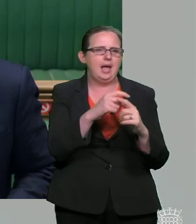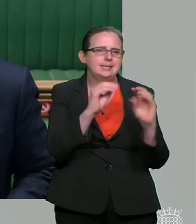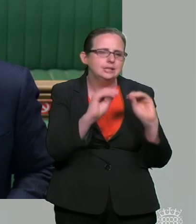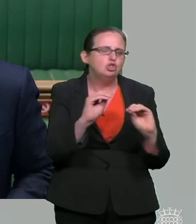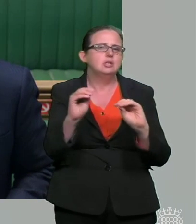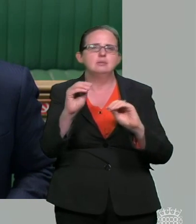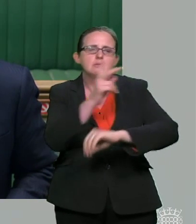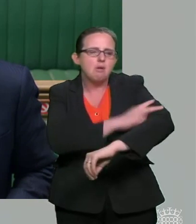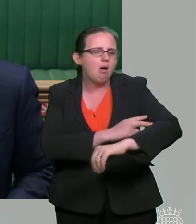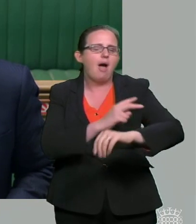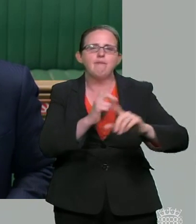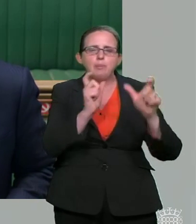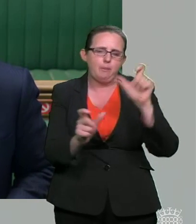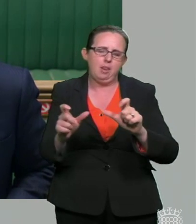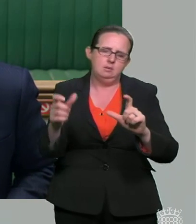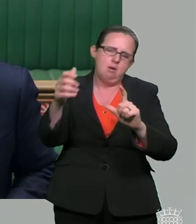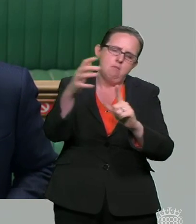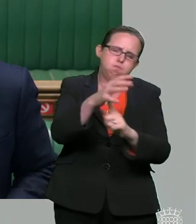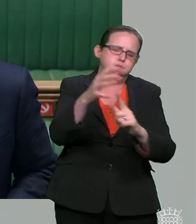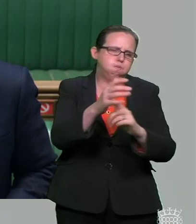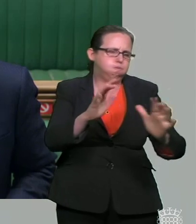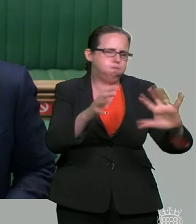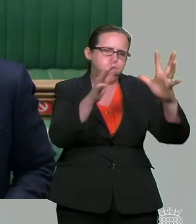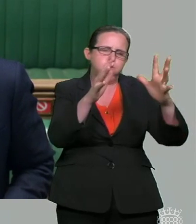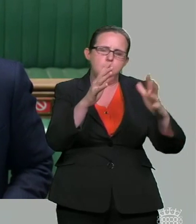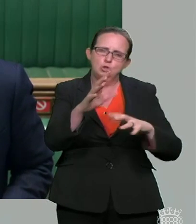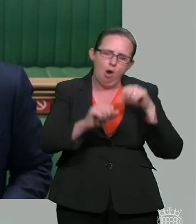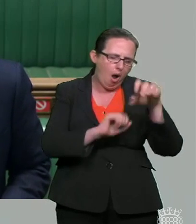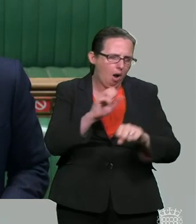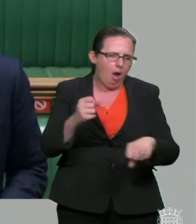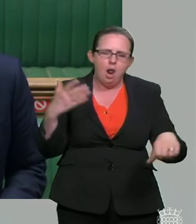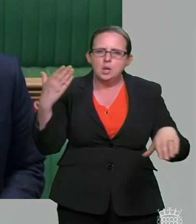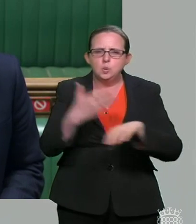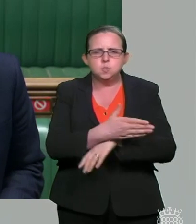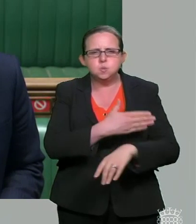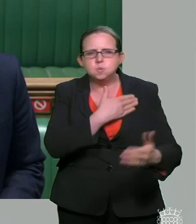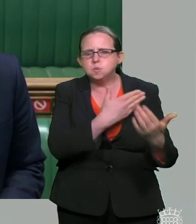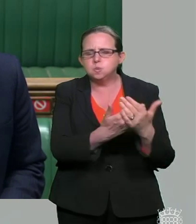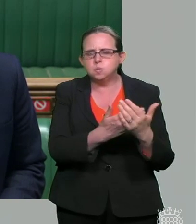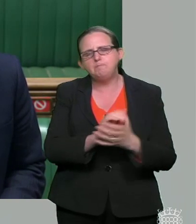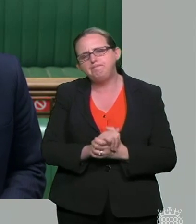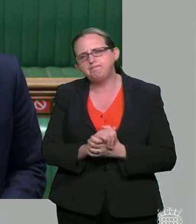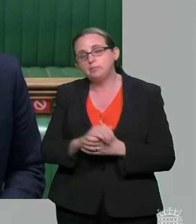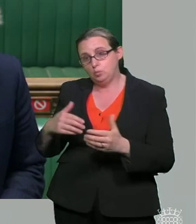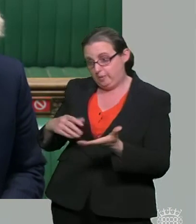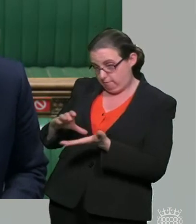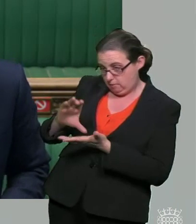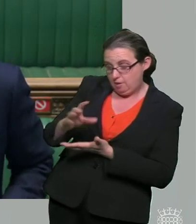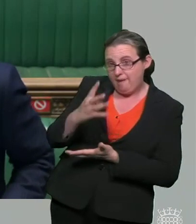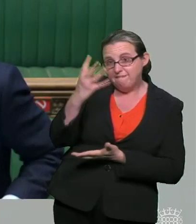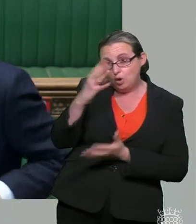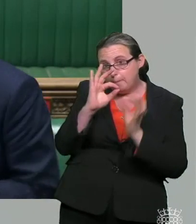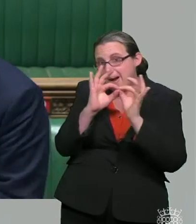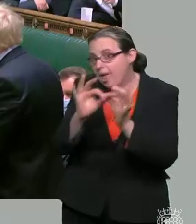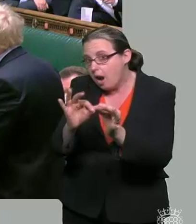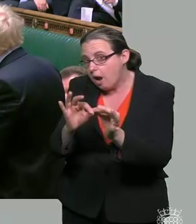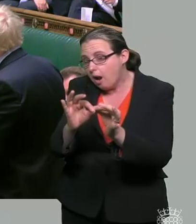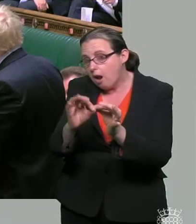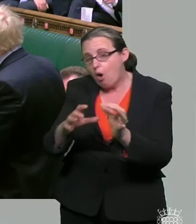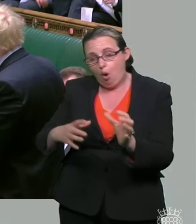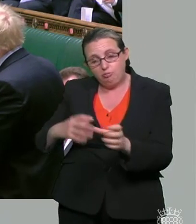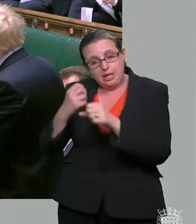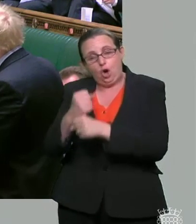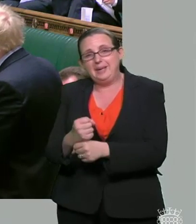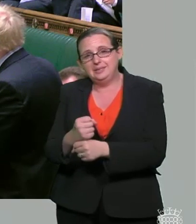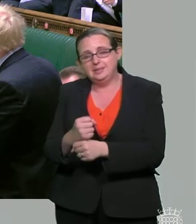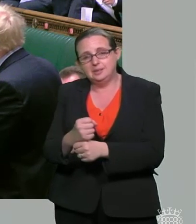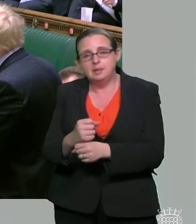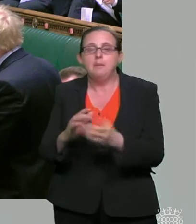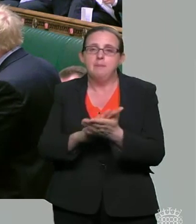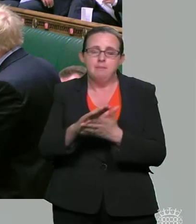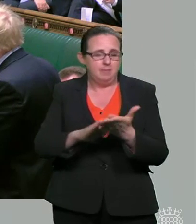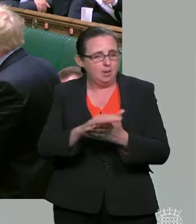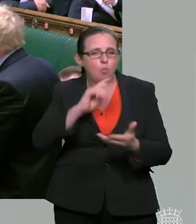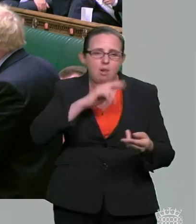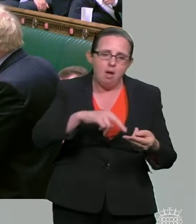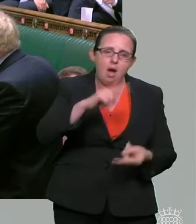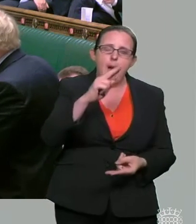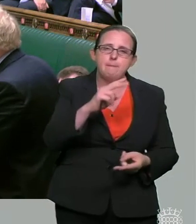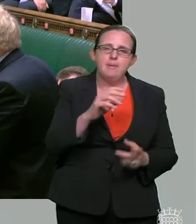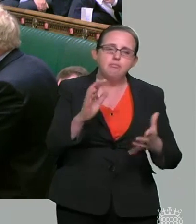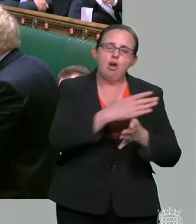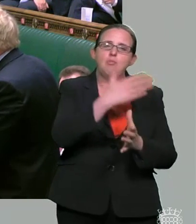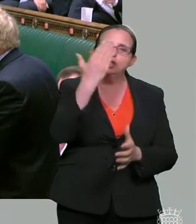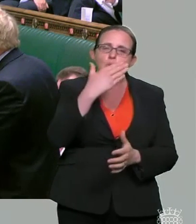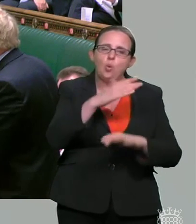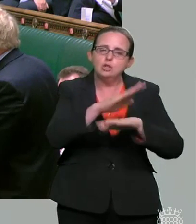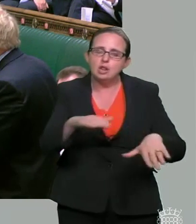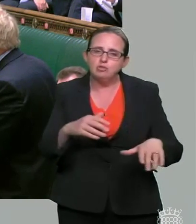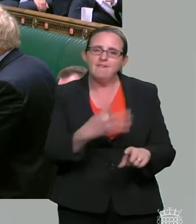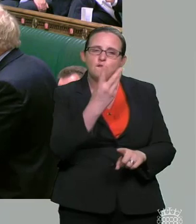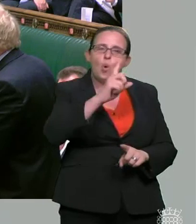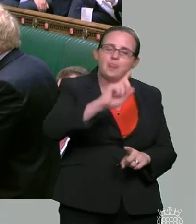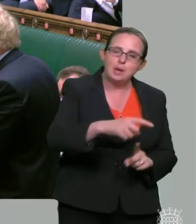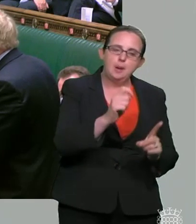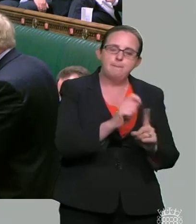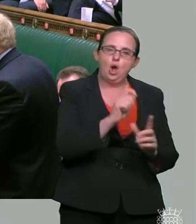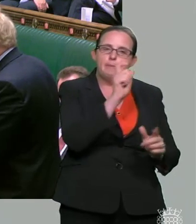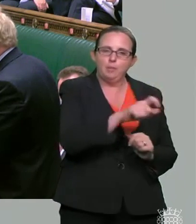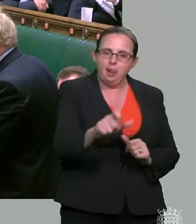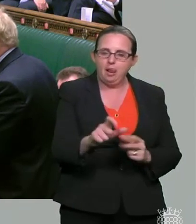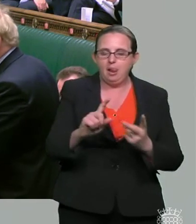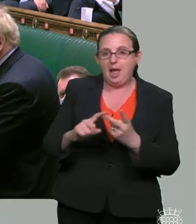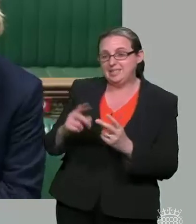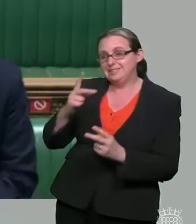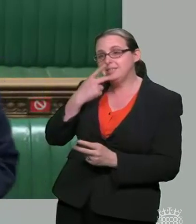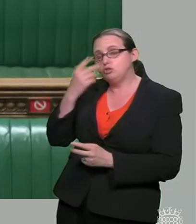The struggle has been enormous and, in addition to the extra £14 billion we have committed—taking per pupil funding up to £4,000 in primary schools and up to £5,150 in